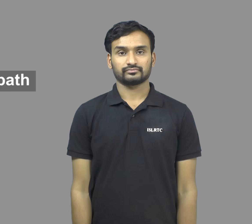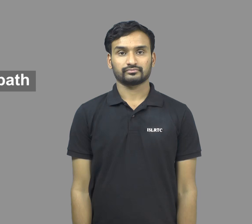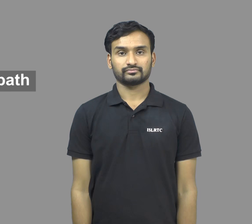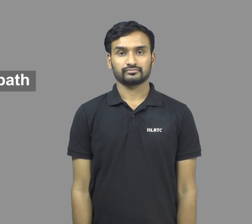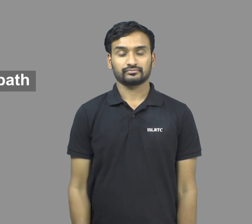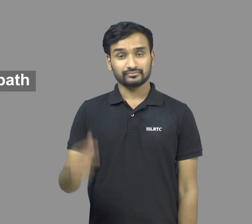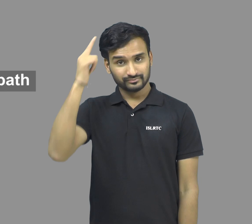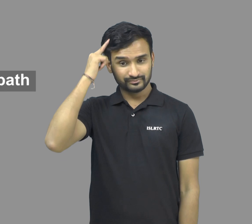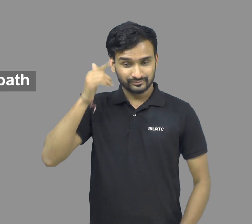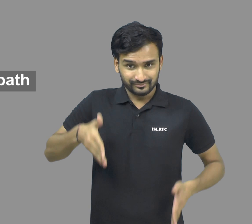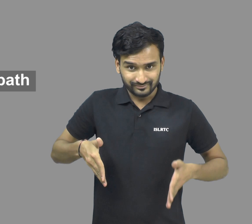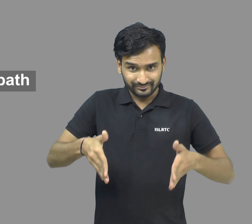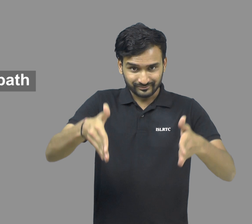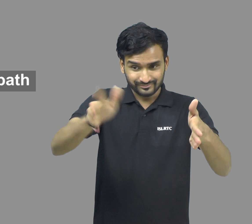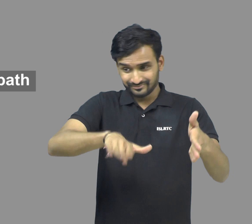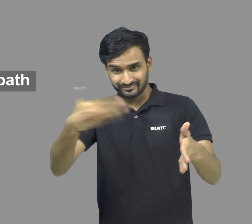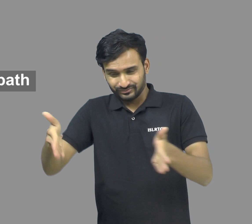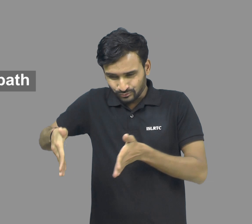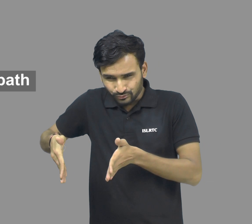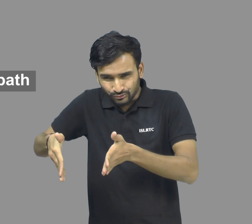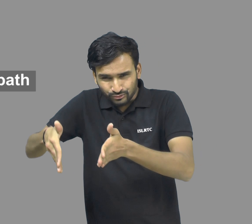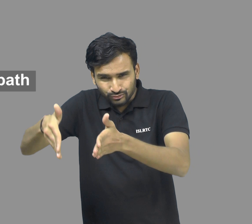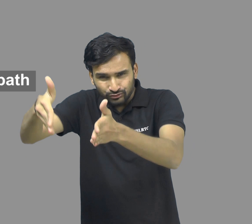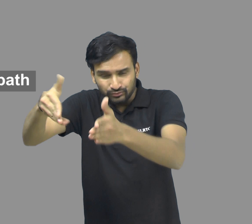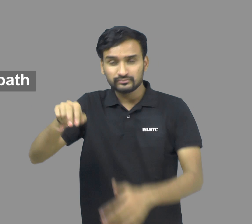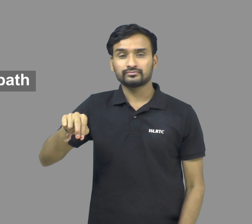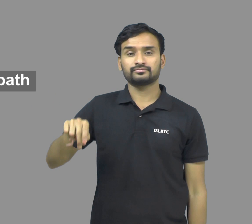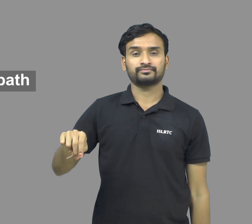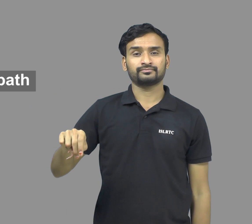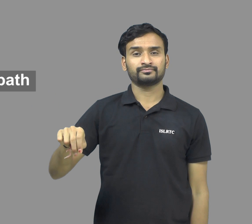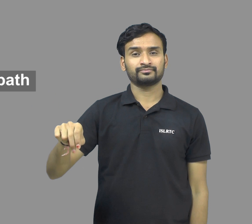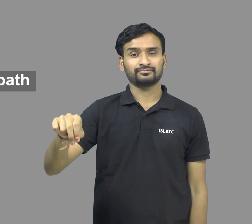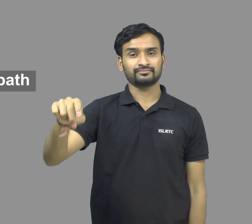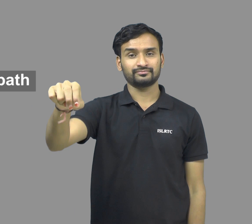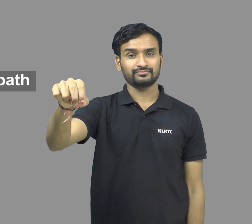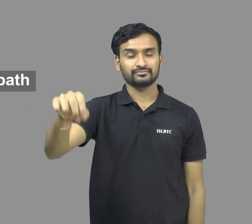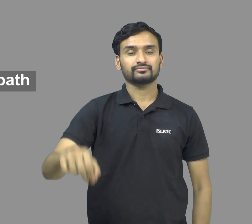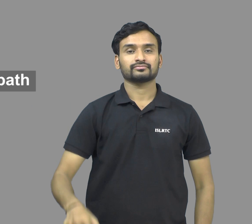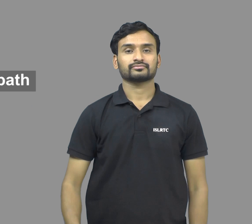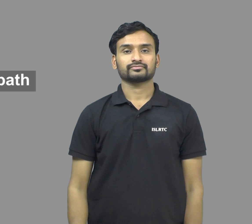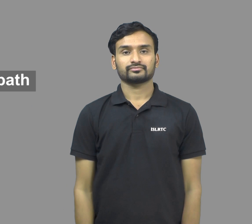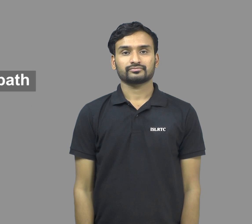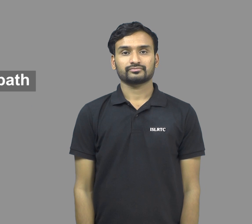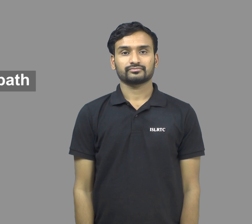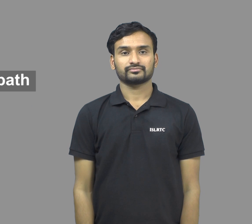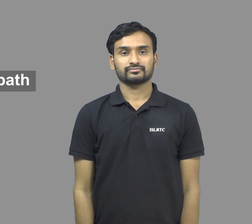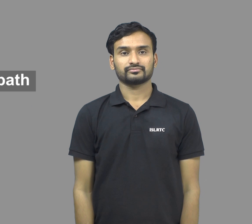Footpath